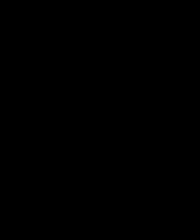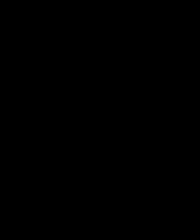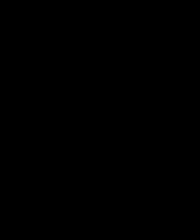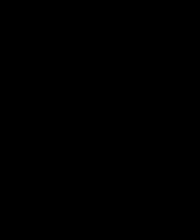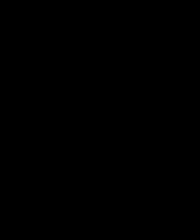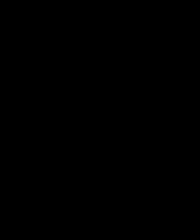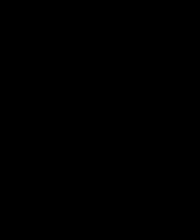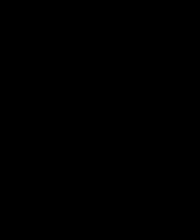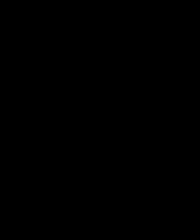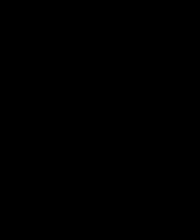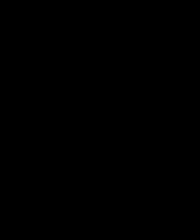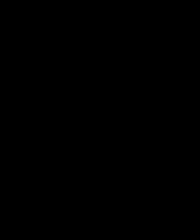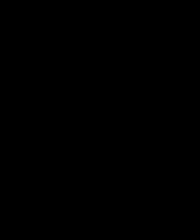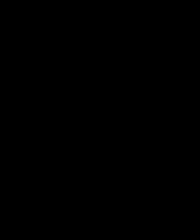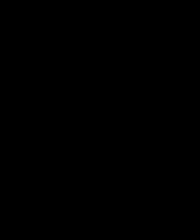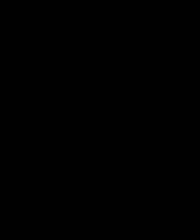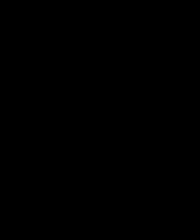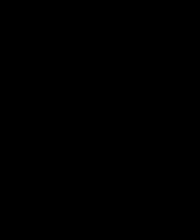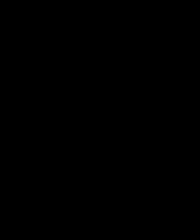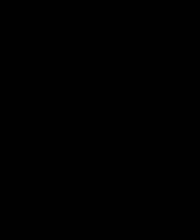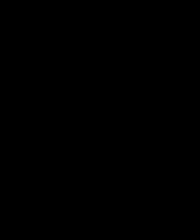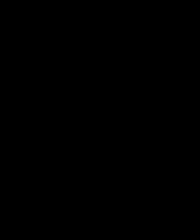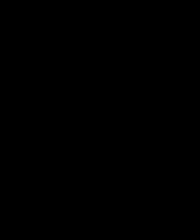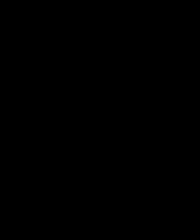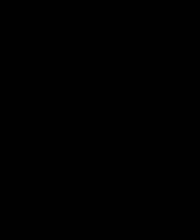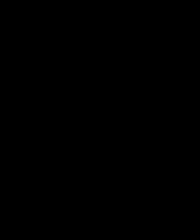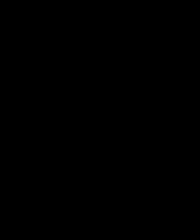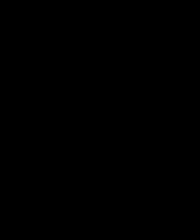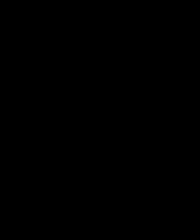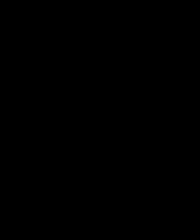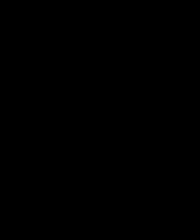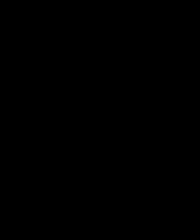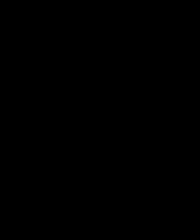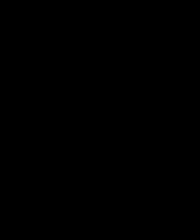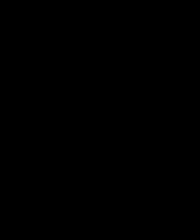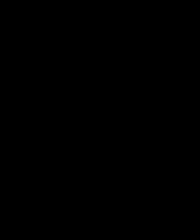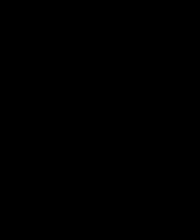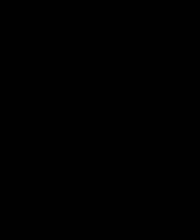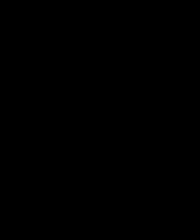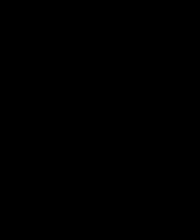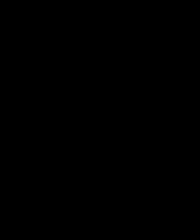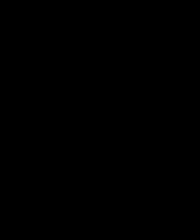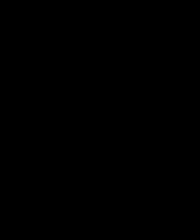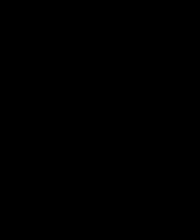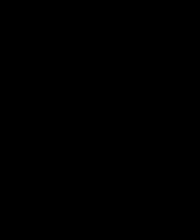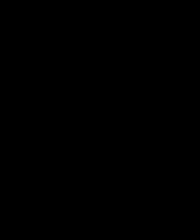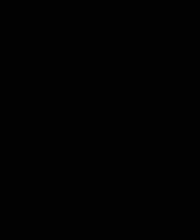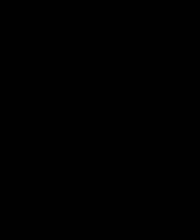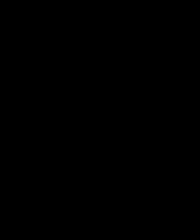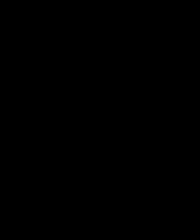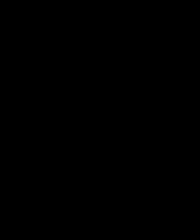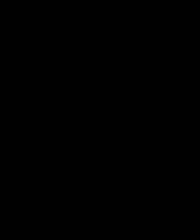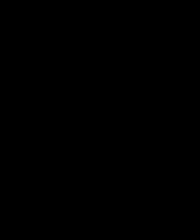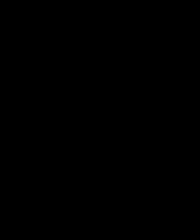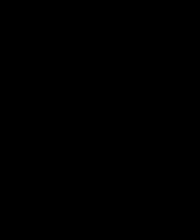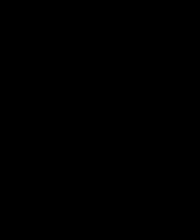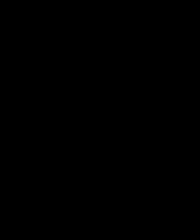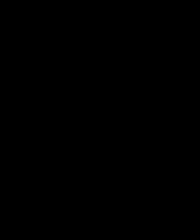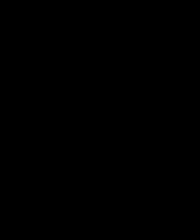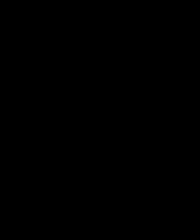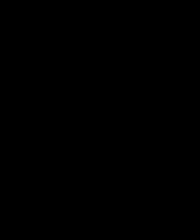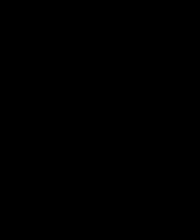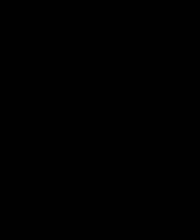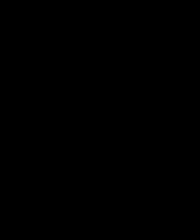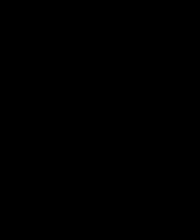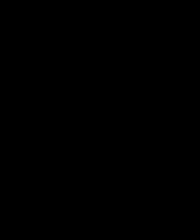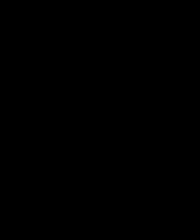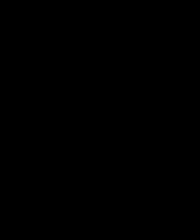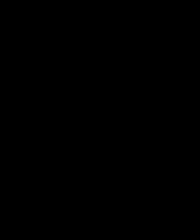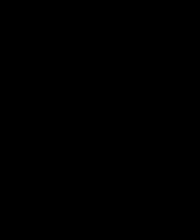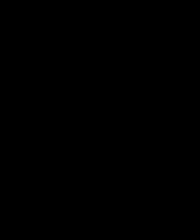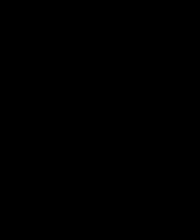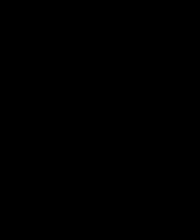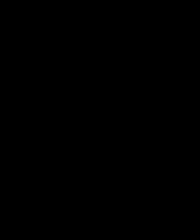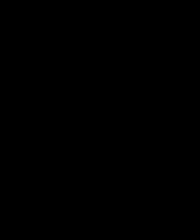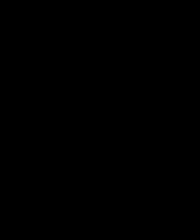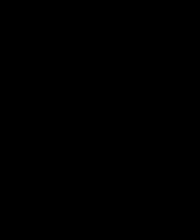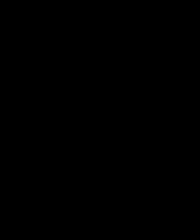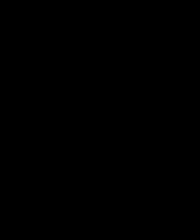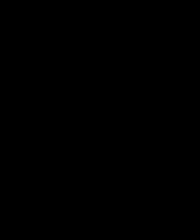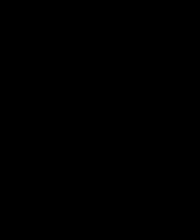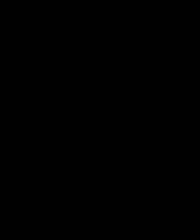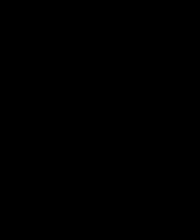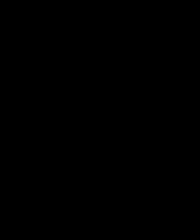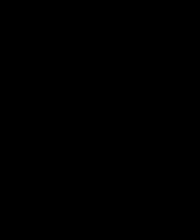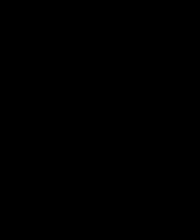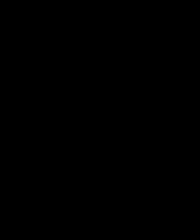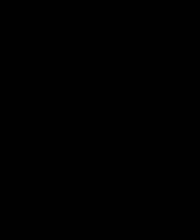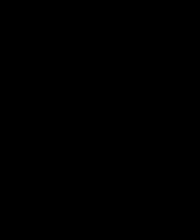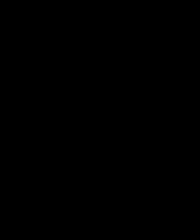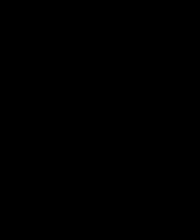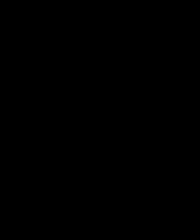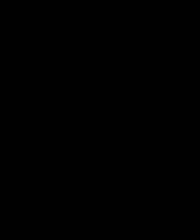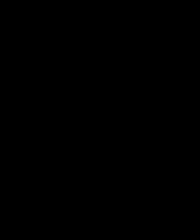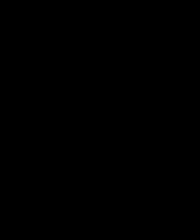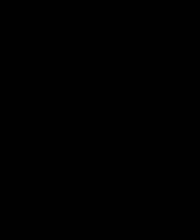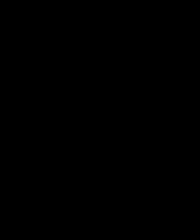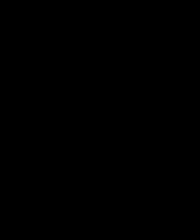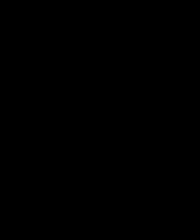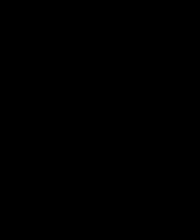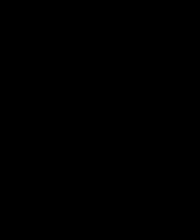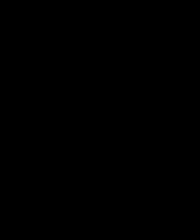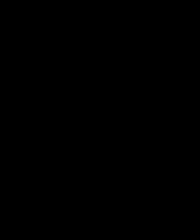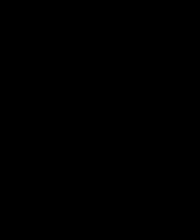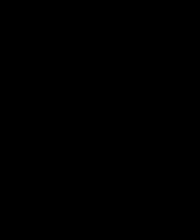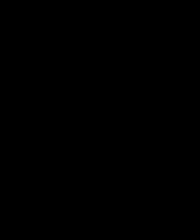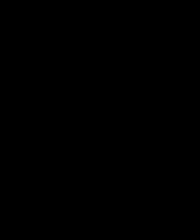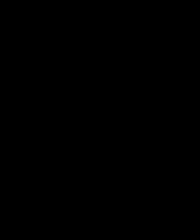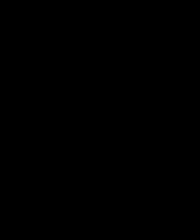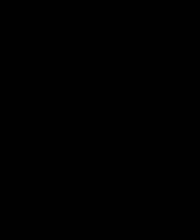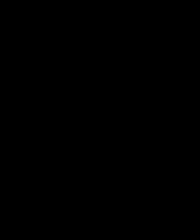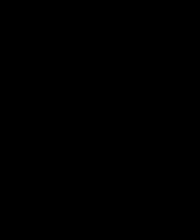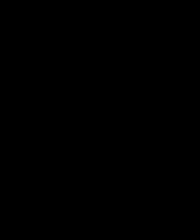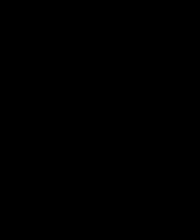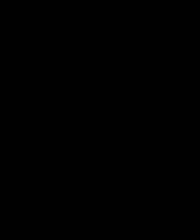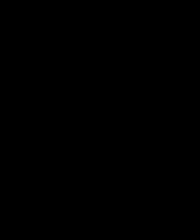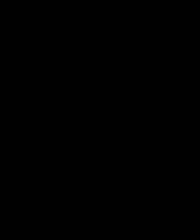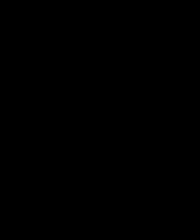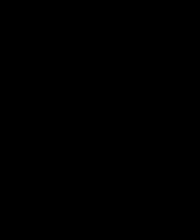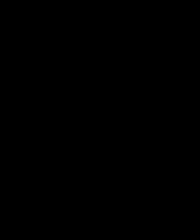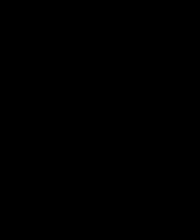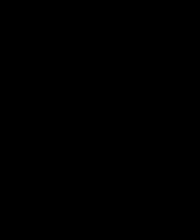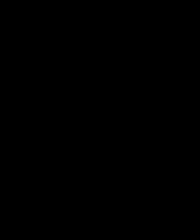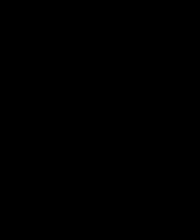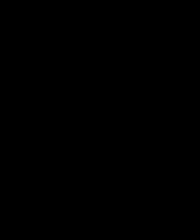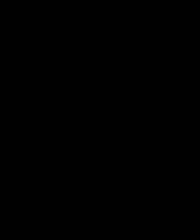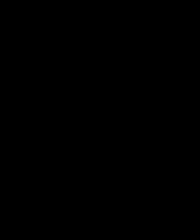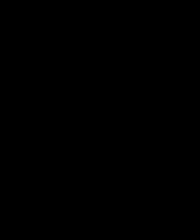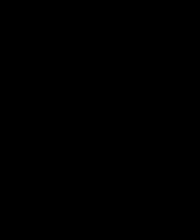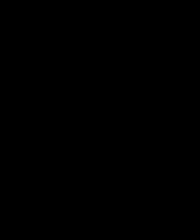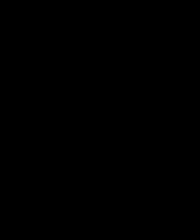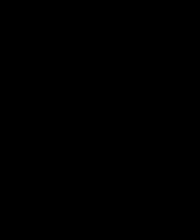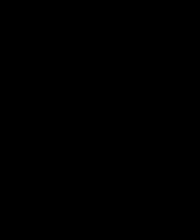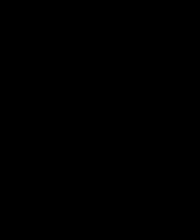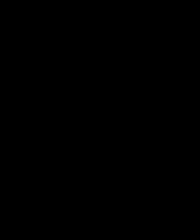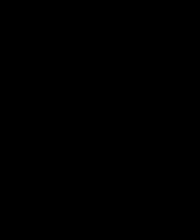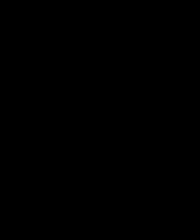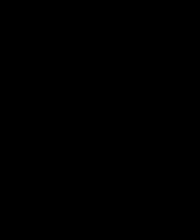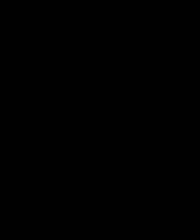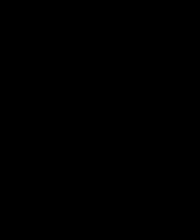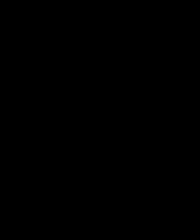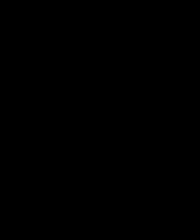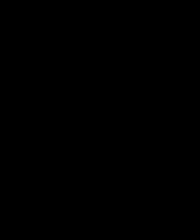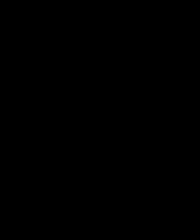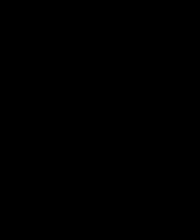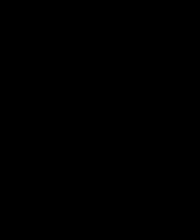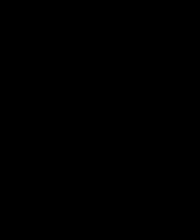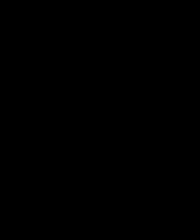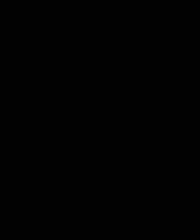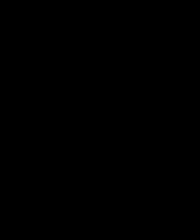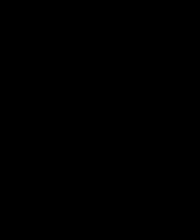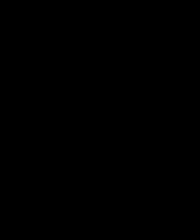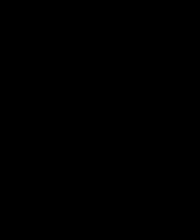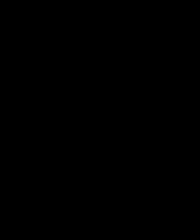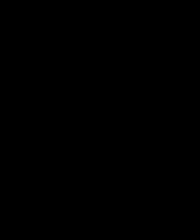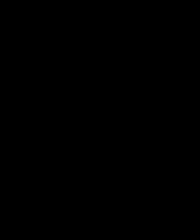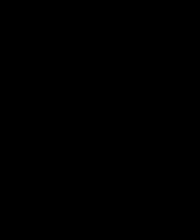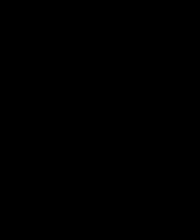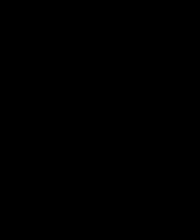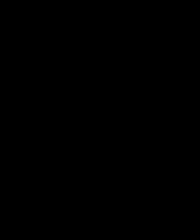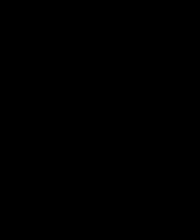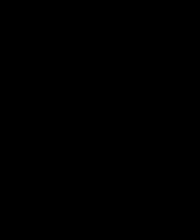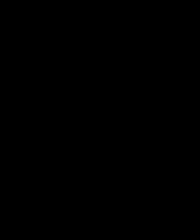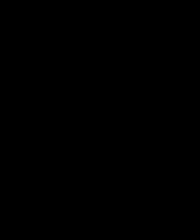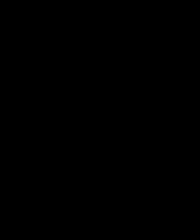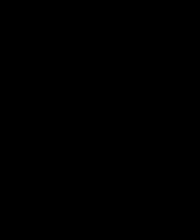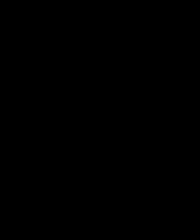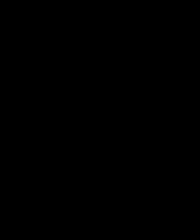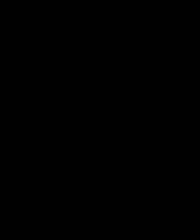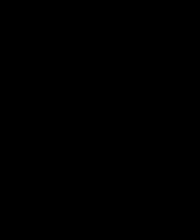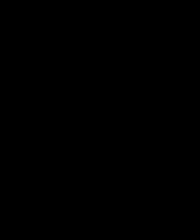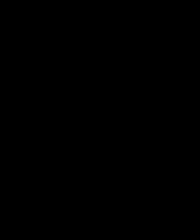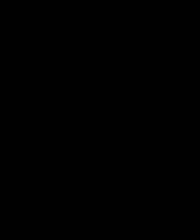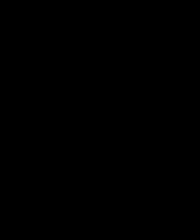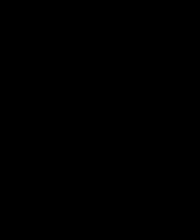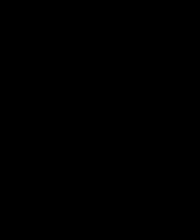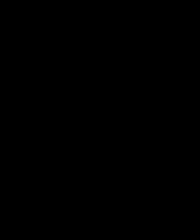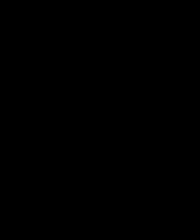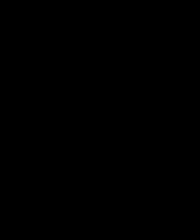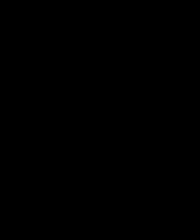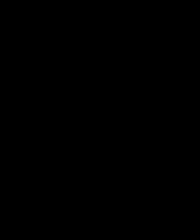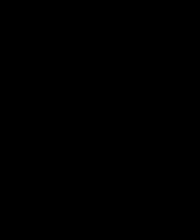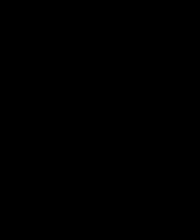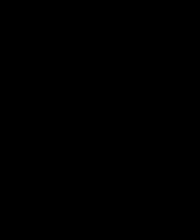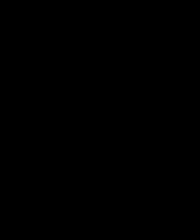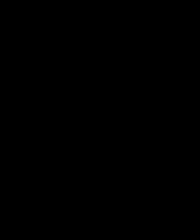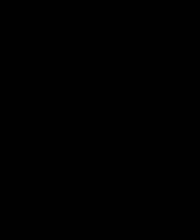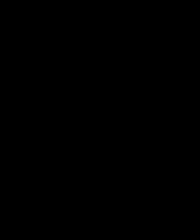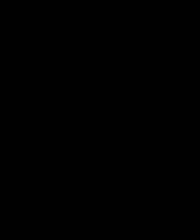Marie now faces her university studies with no savings and no means of recovering them, because they were all stolen in a few seconds by a heartless scammer pretending to